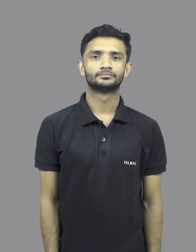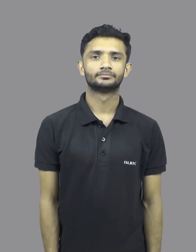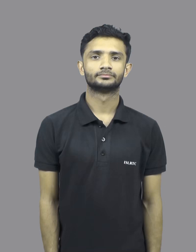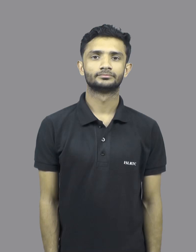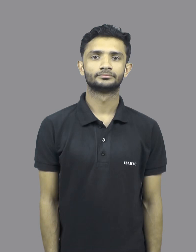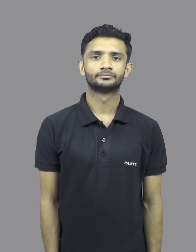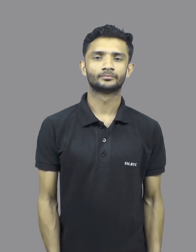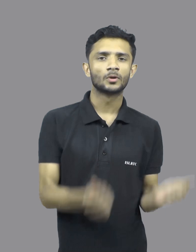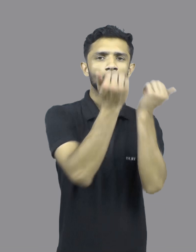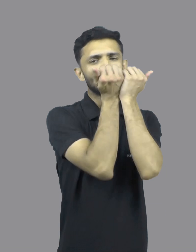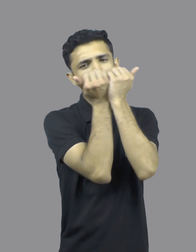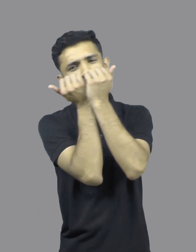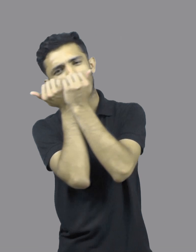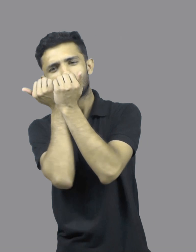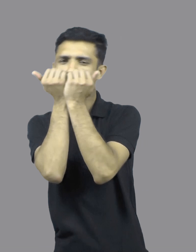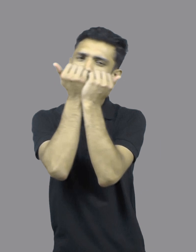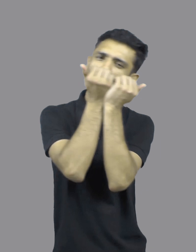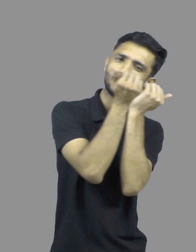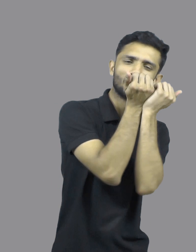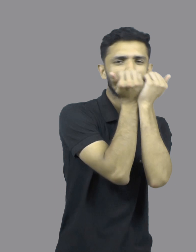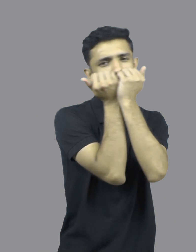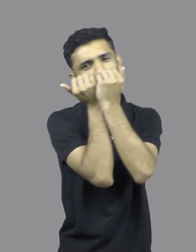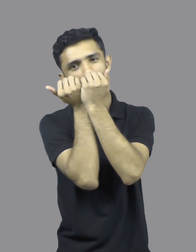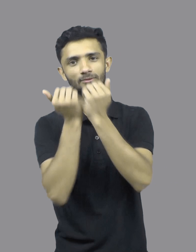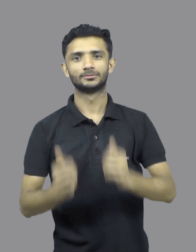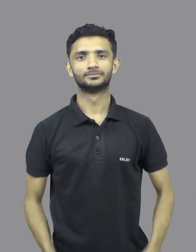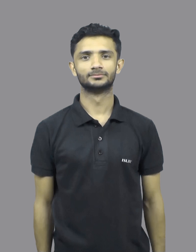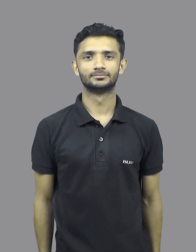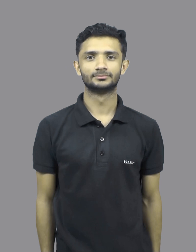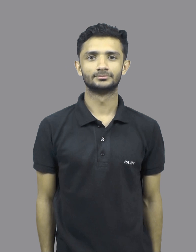Mouth Organ